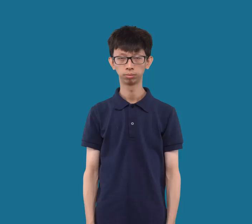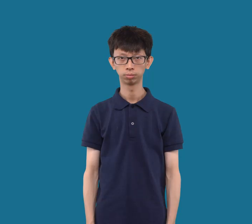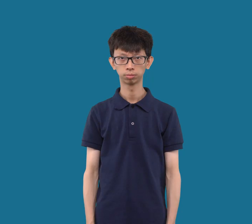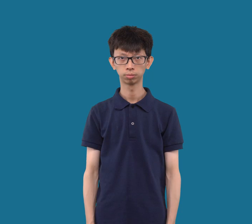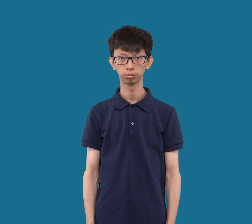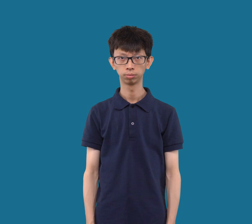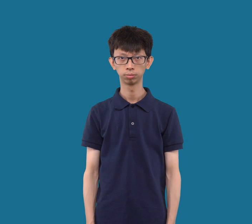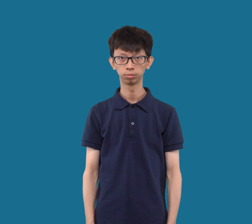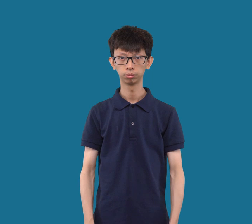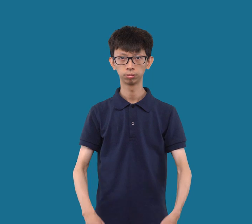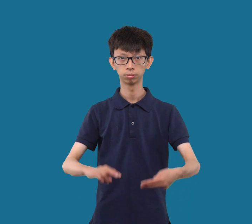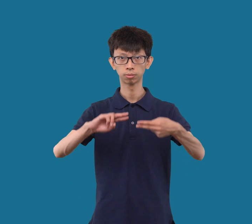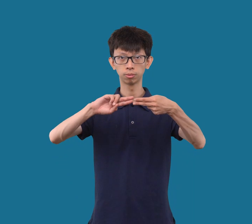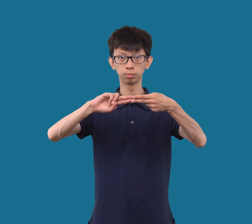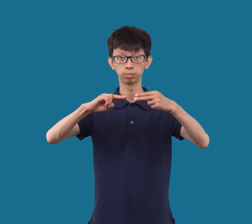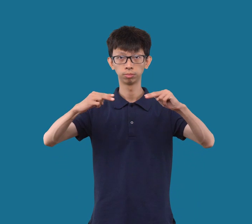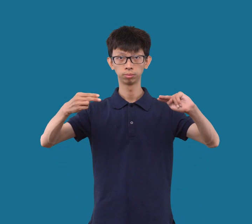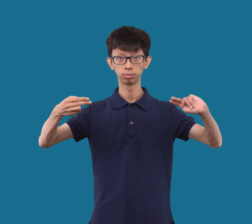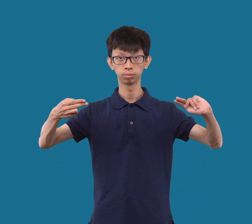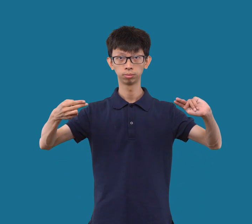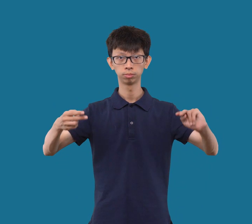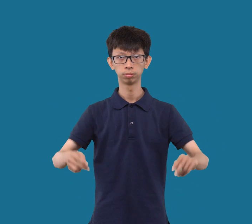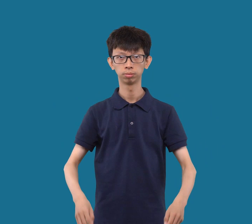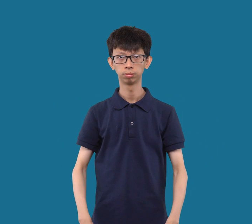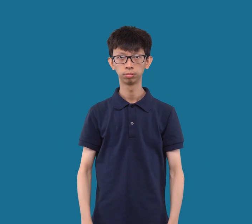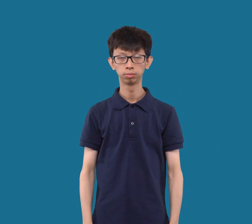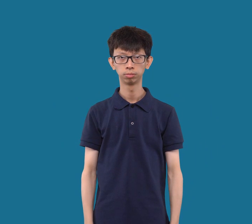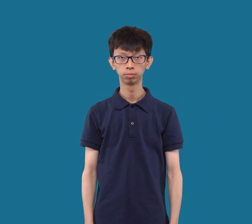dây thừng